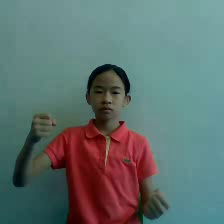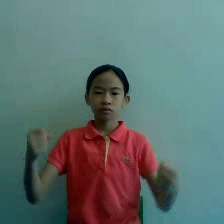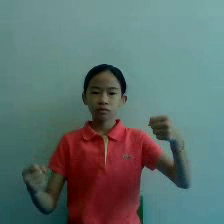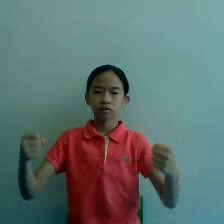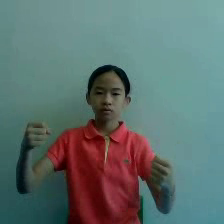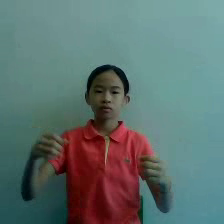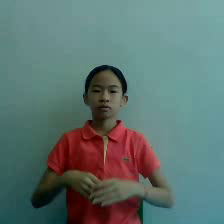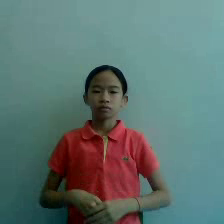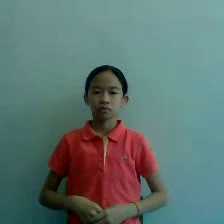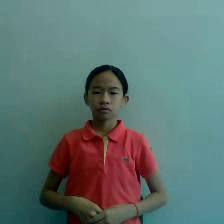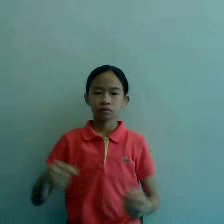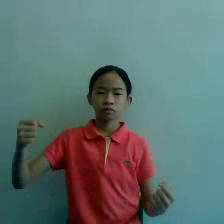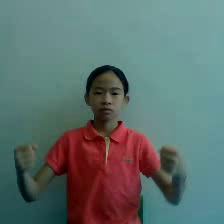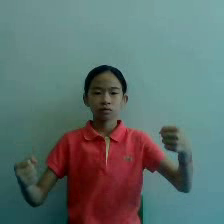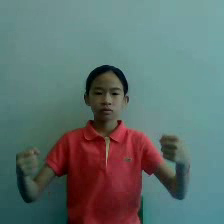Ô tô